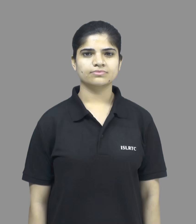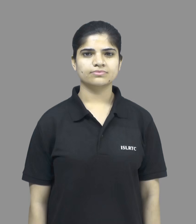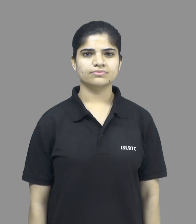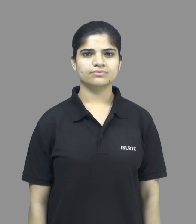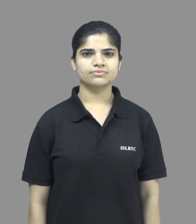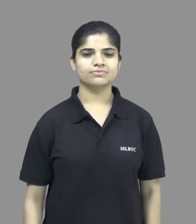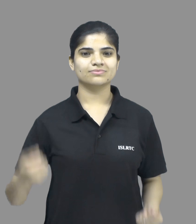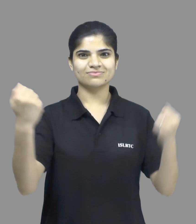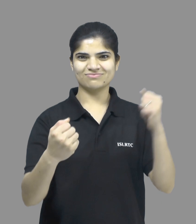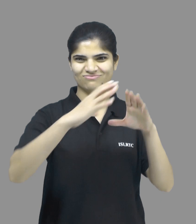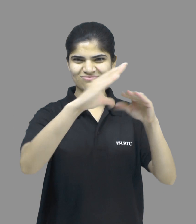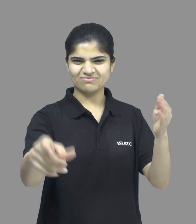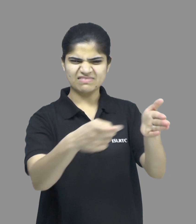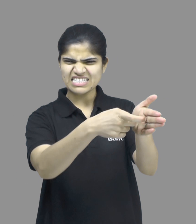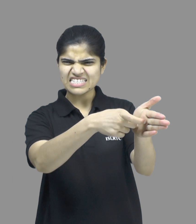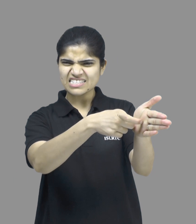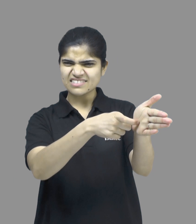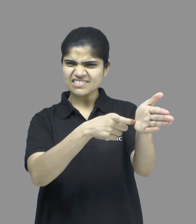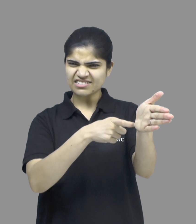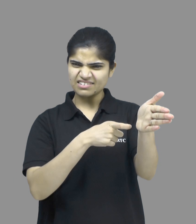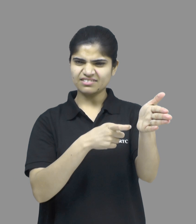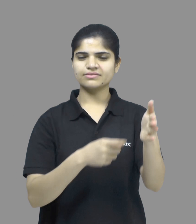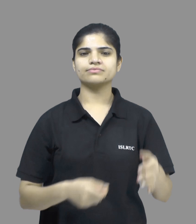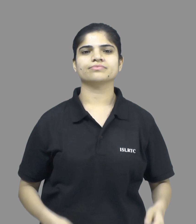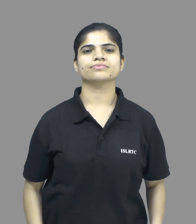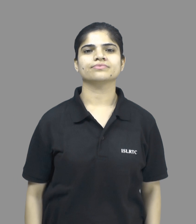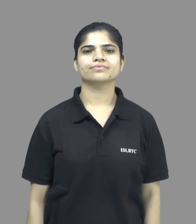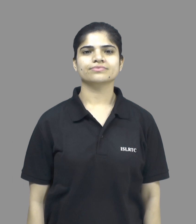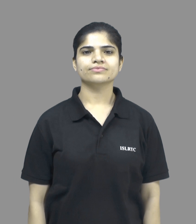Scratch (Car)